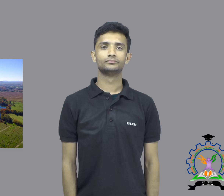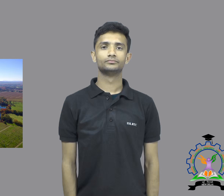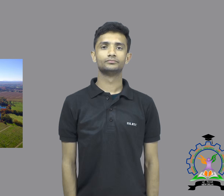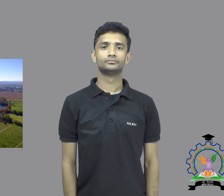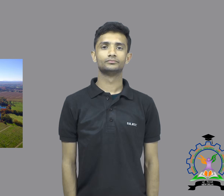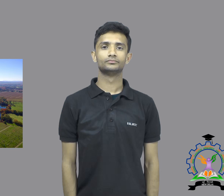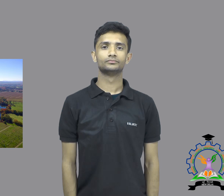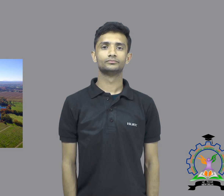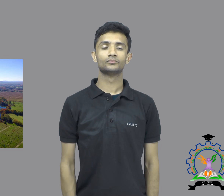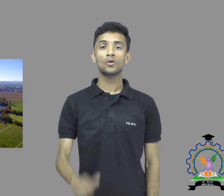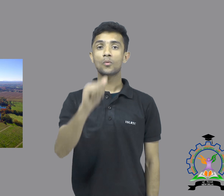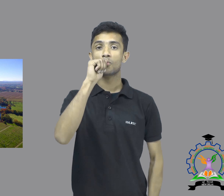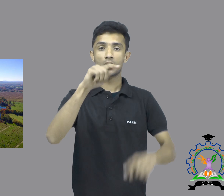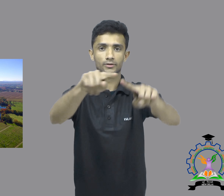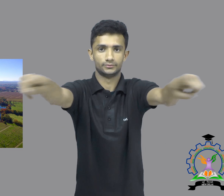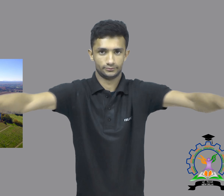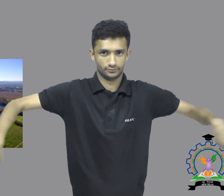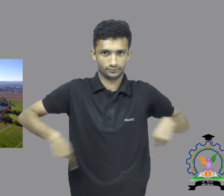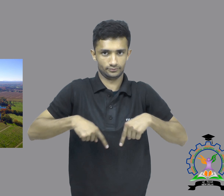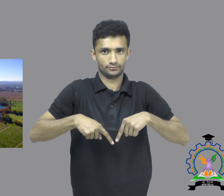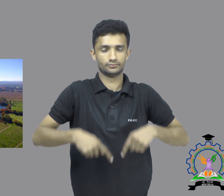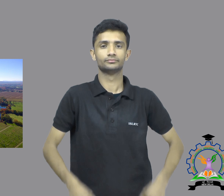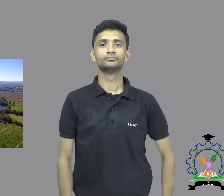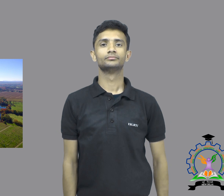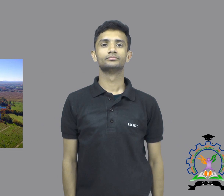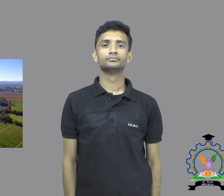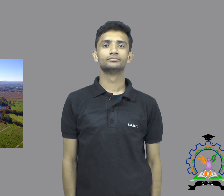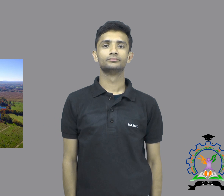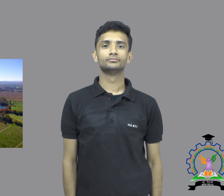Pond